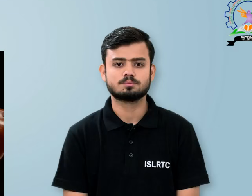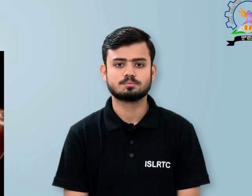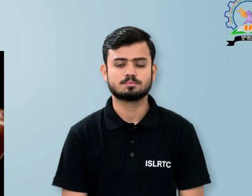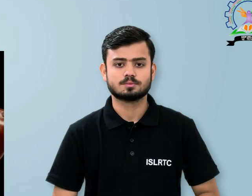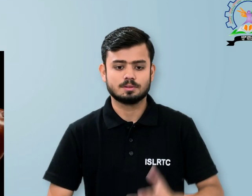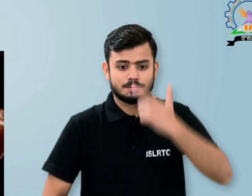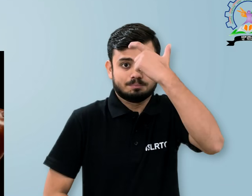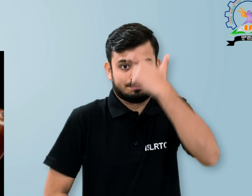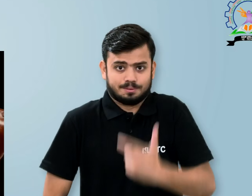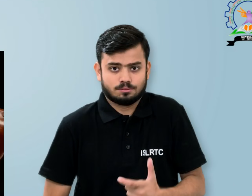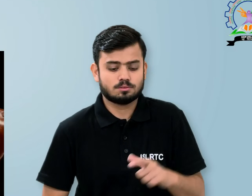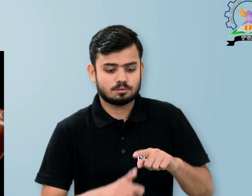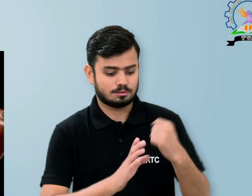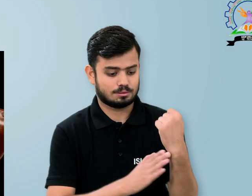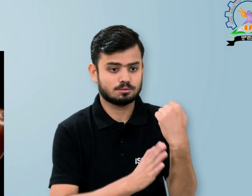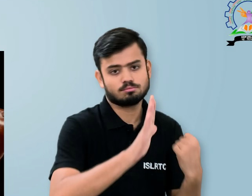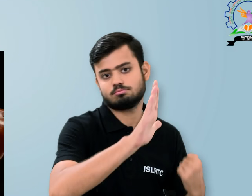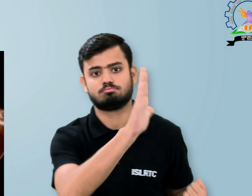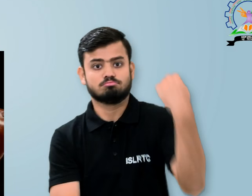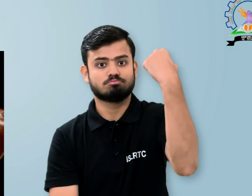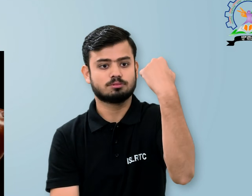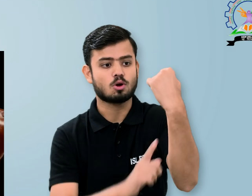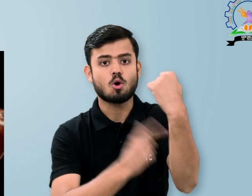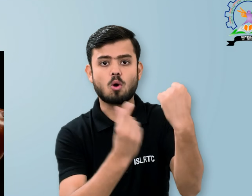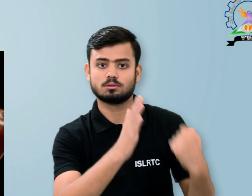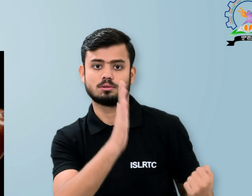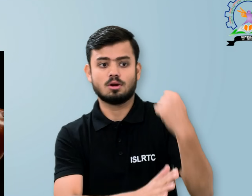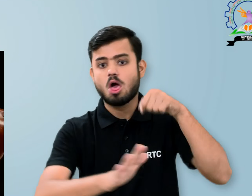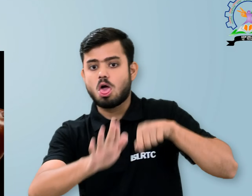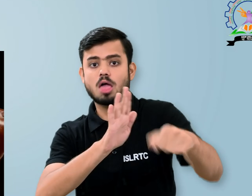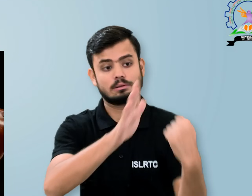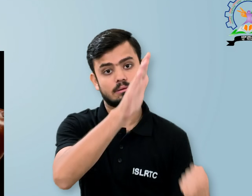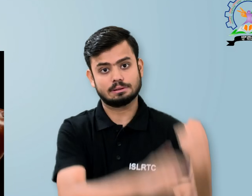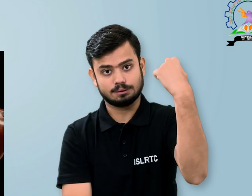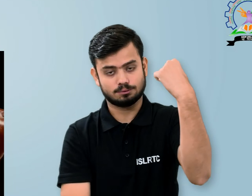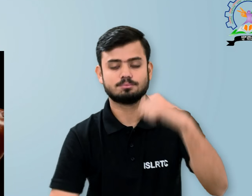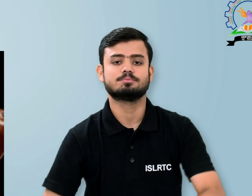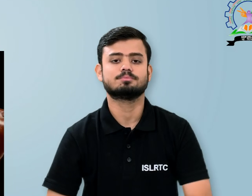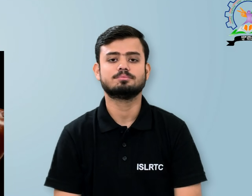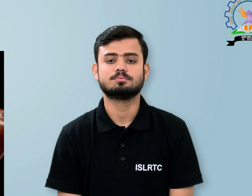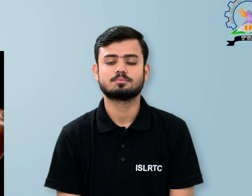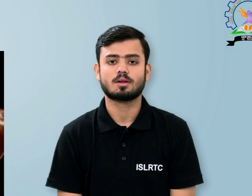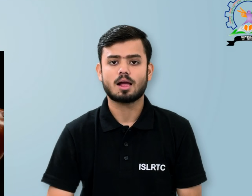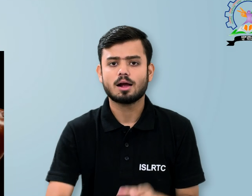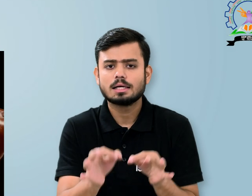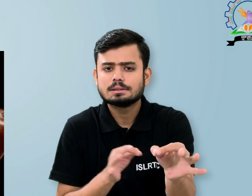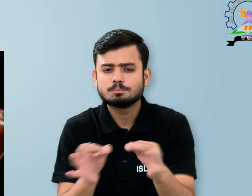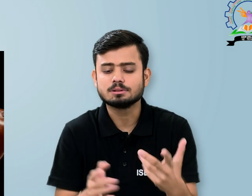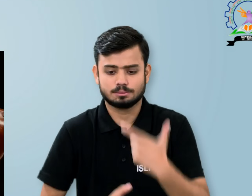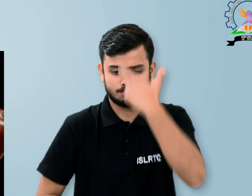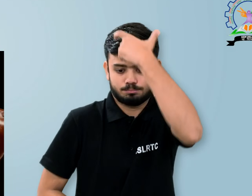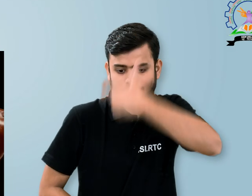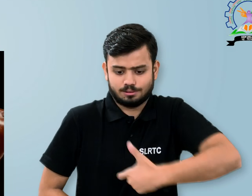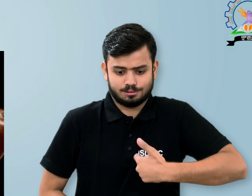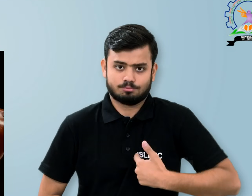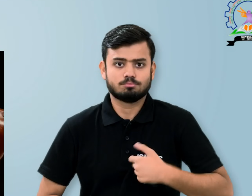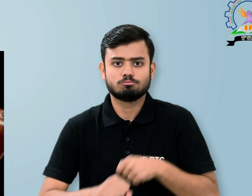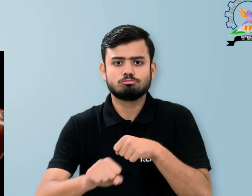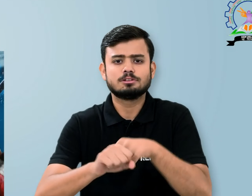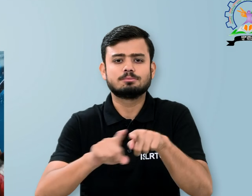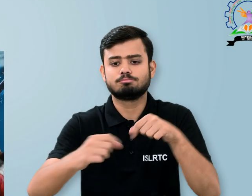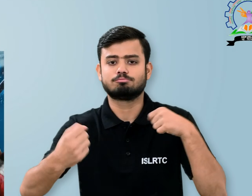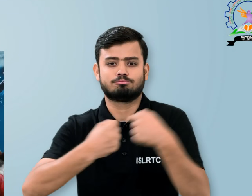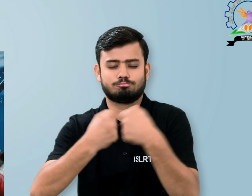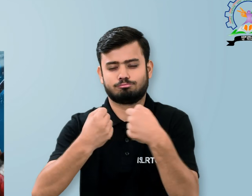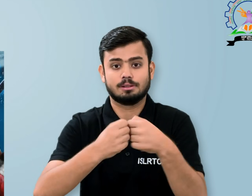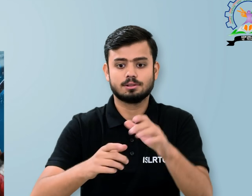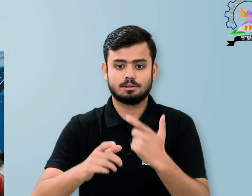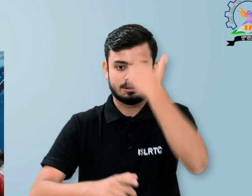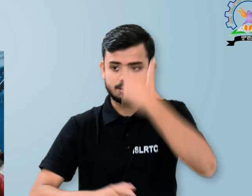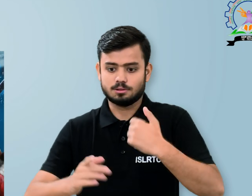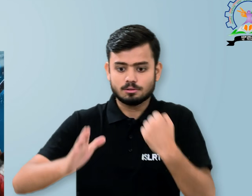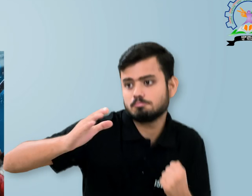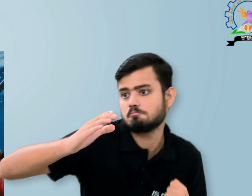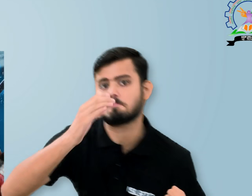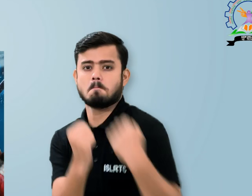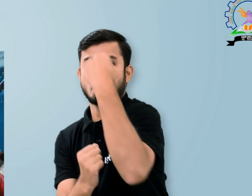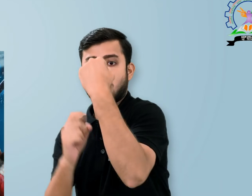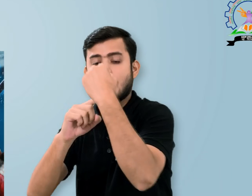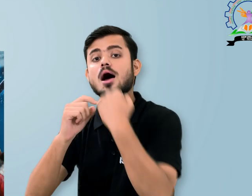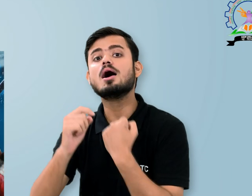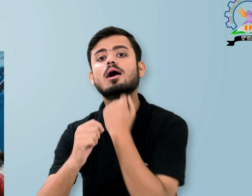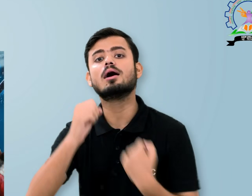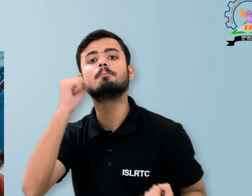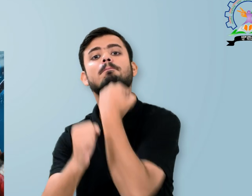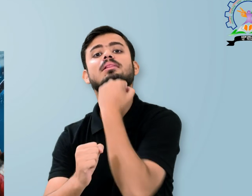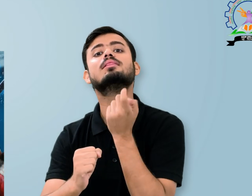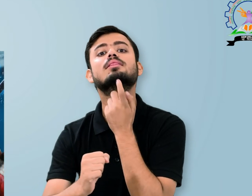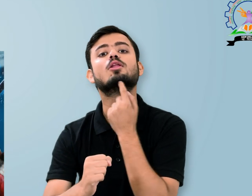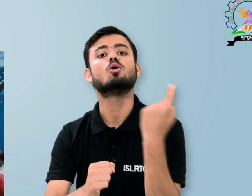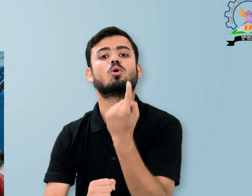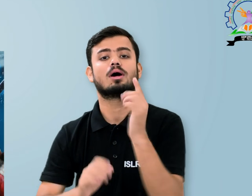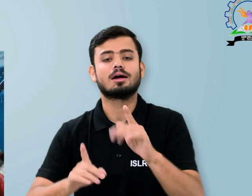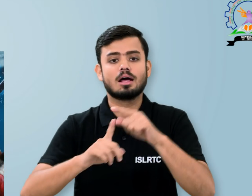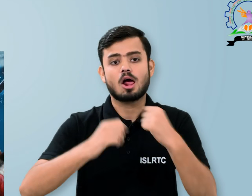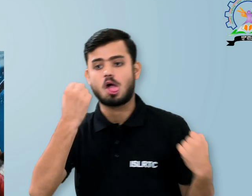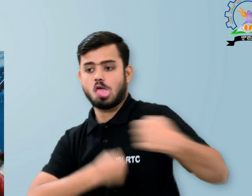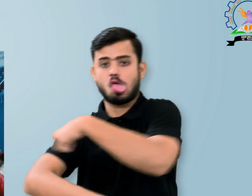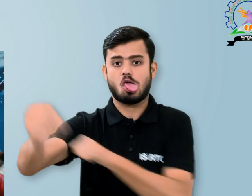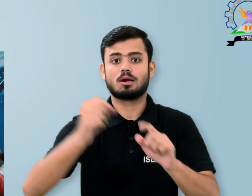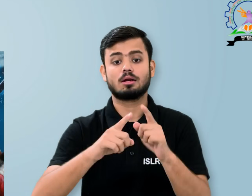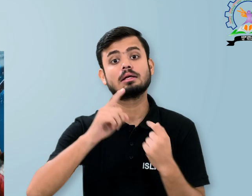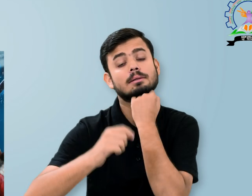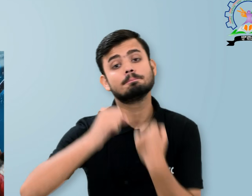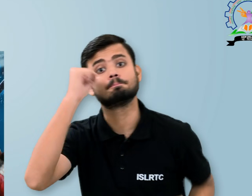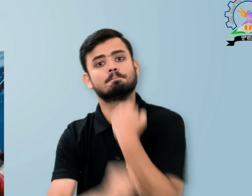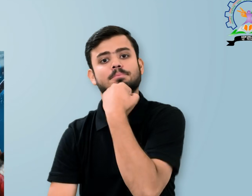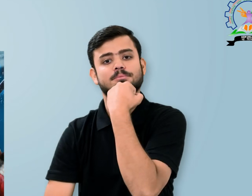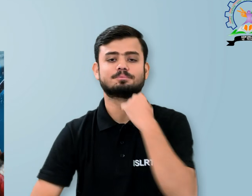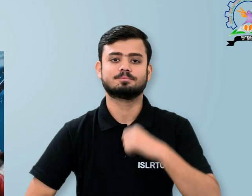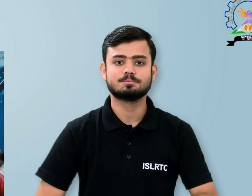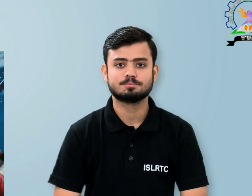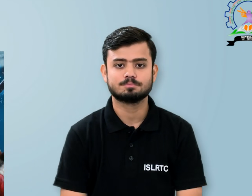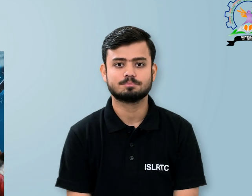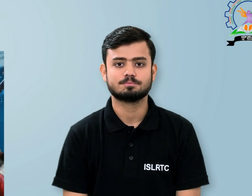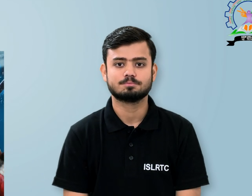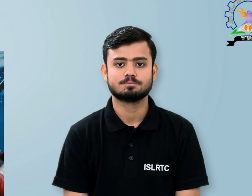Uppercut It is a punch used in boxing that starts low and travels upwards vertically aiming at the opponent's chin or upper abdomen.